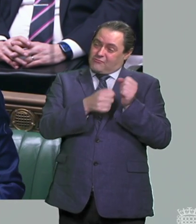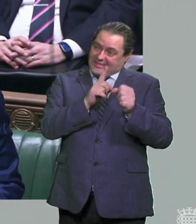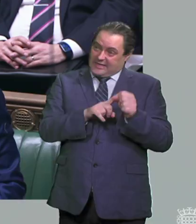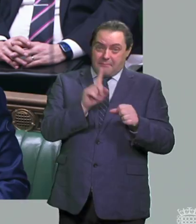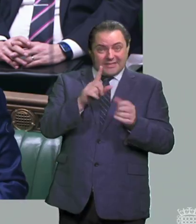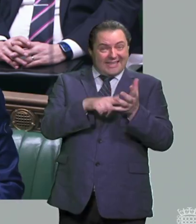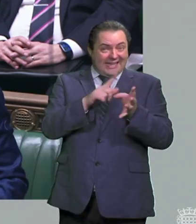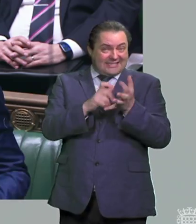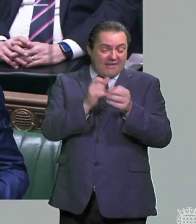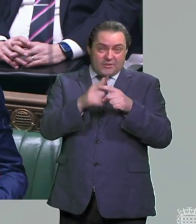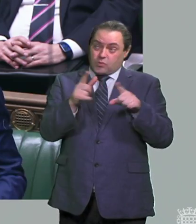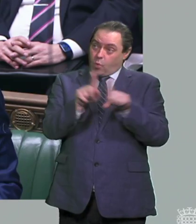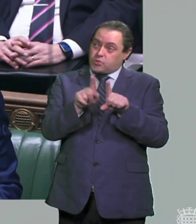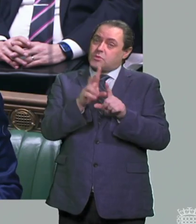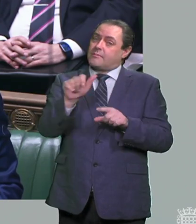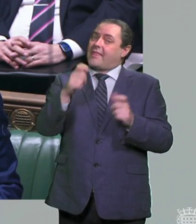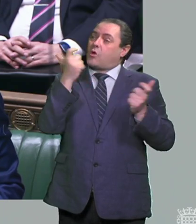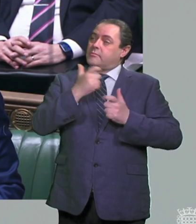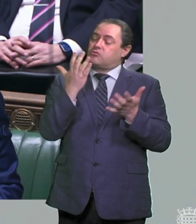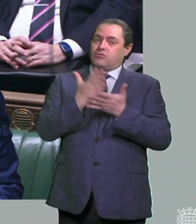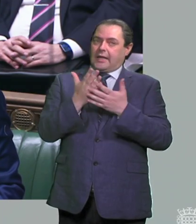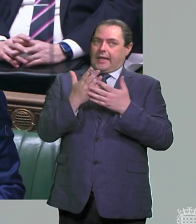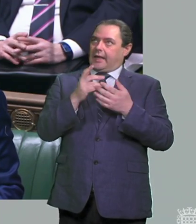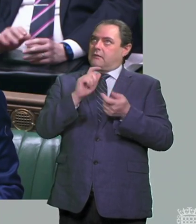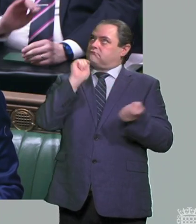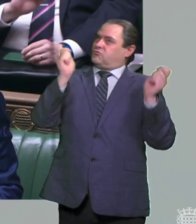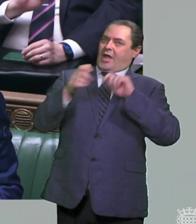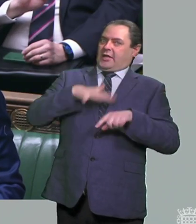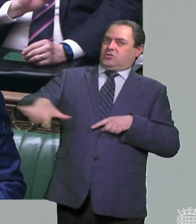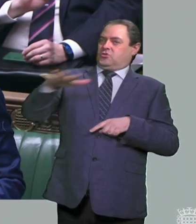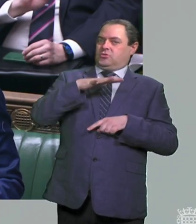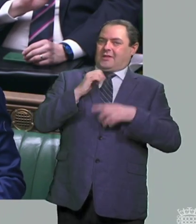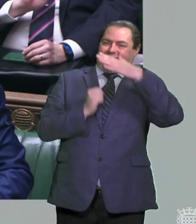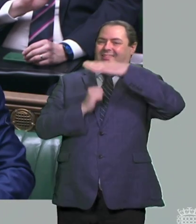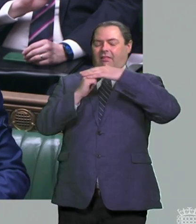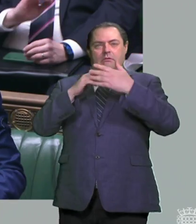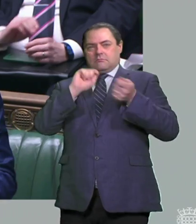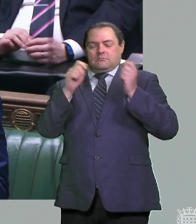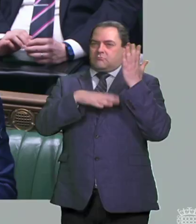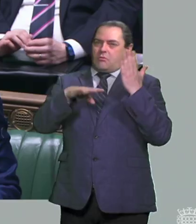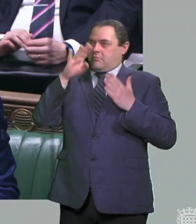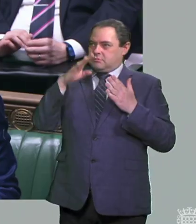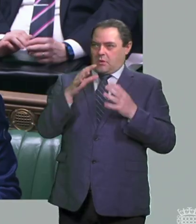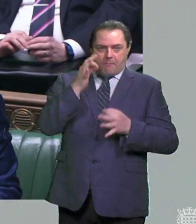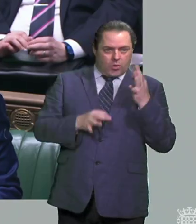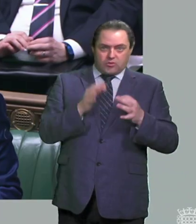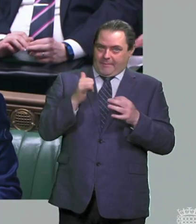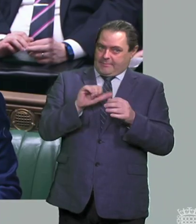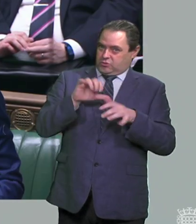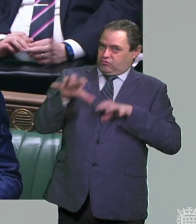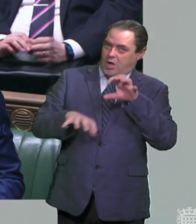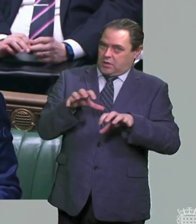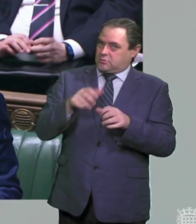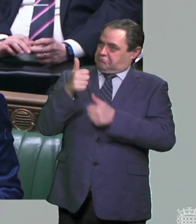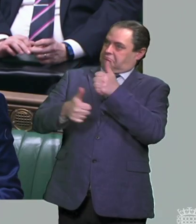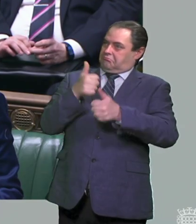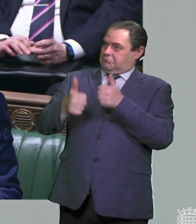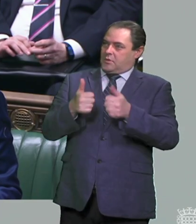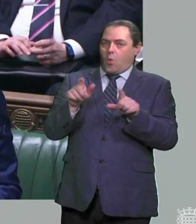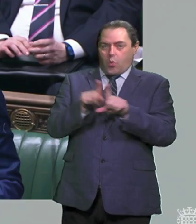In terms of Lily Savage, some of that comedy broke glass ceilings and boundaries in a way that politicians would struggle to do, so I agree with the honourable Gentleman on that.